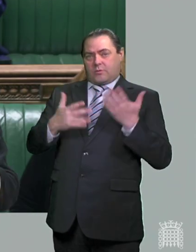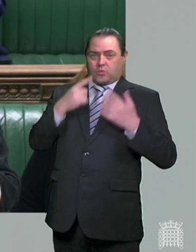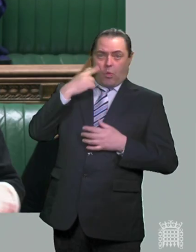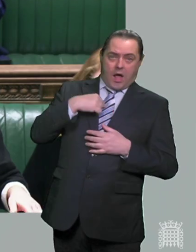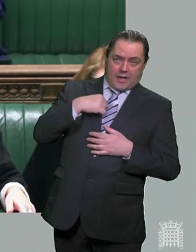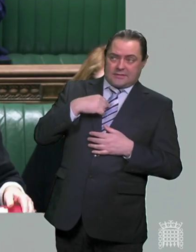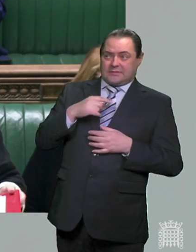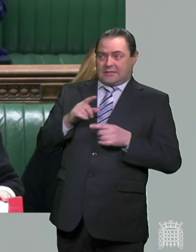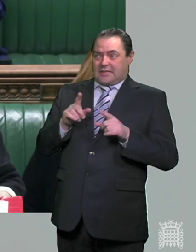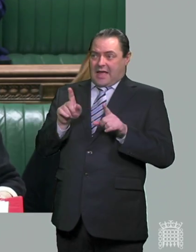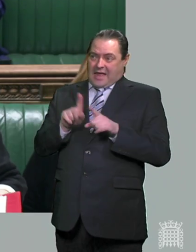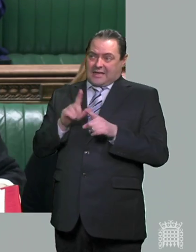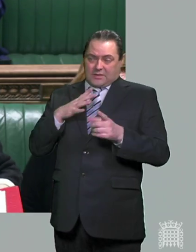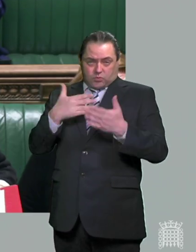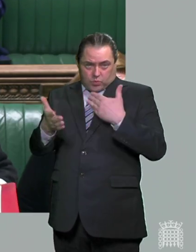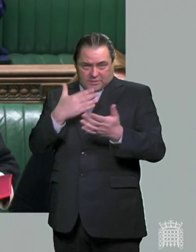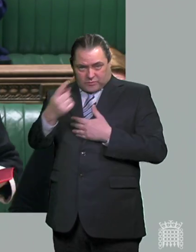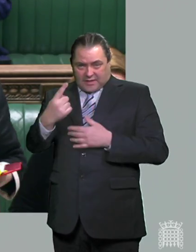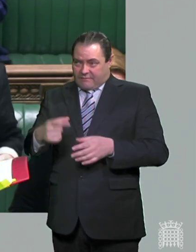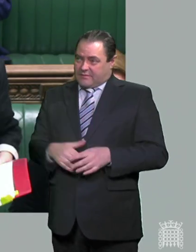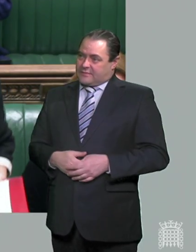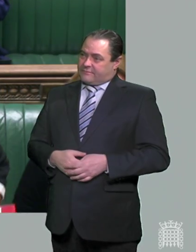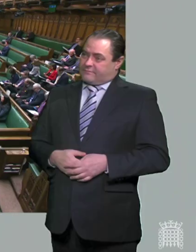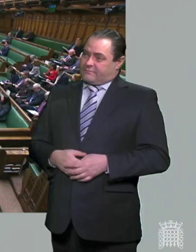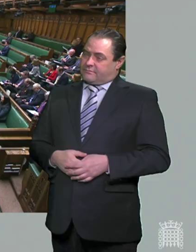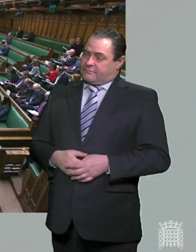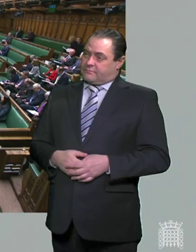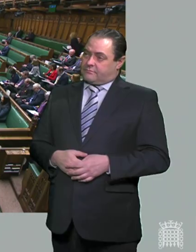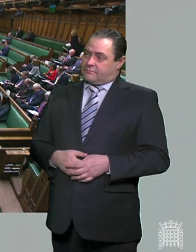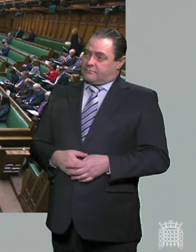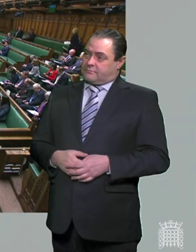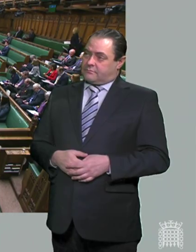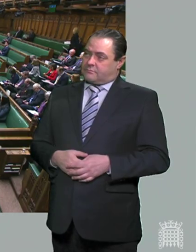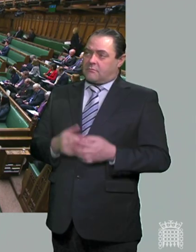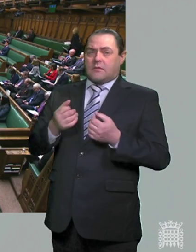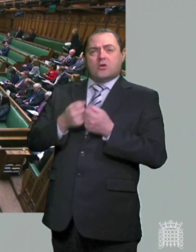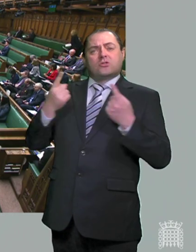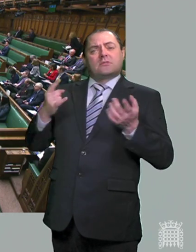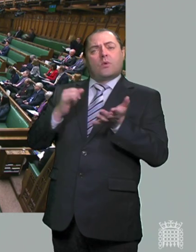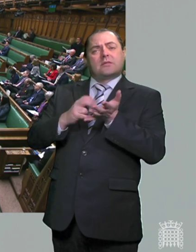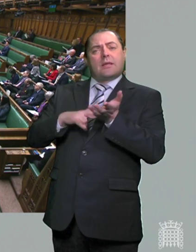It absolutely needs to get its own house in order.